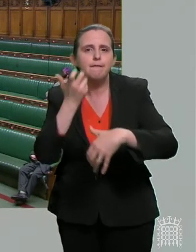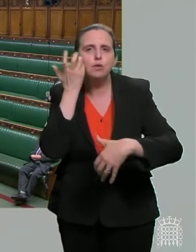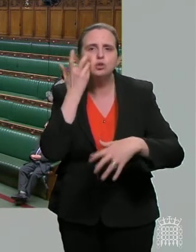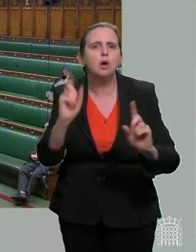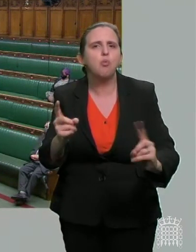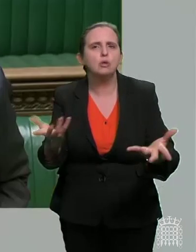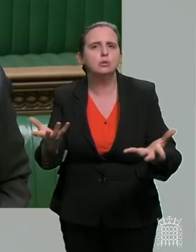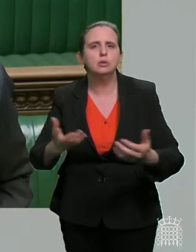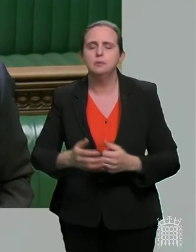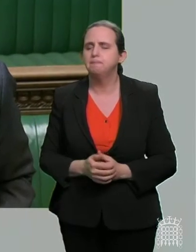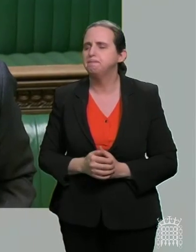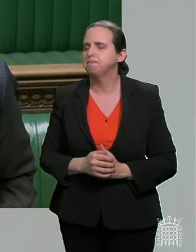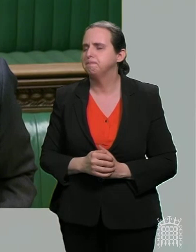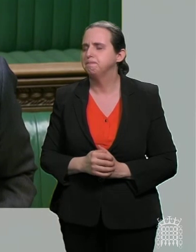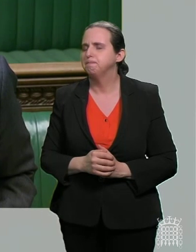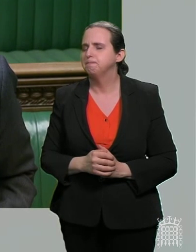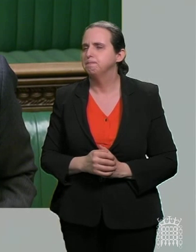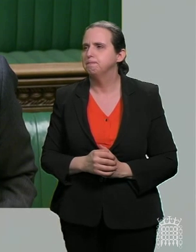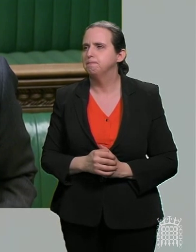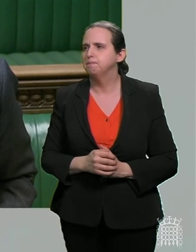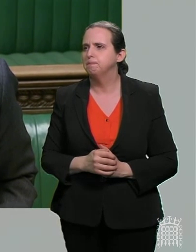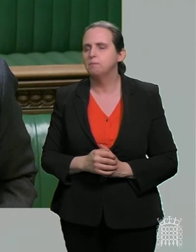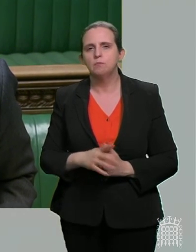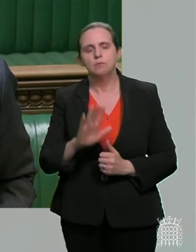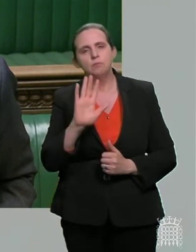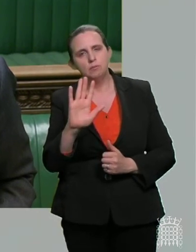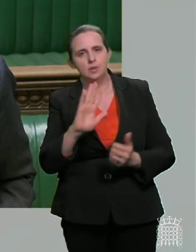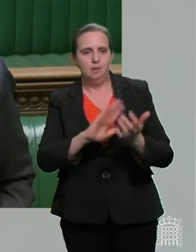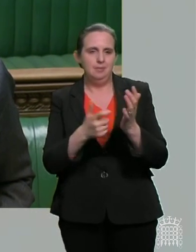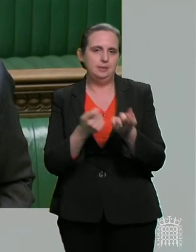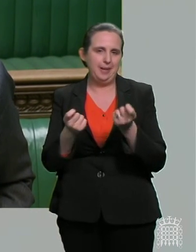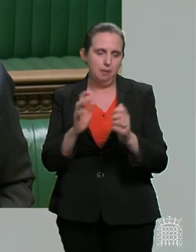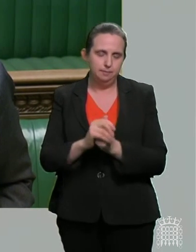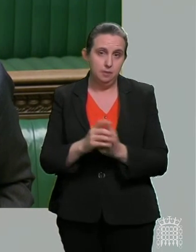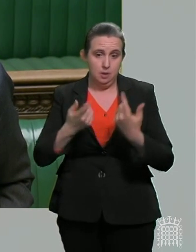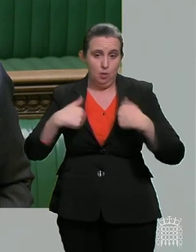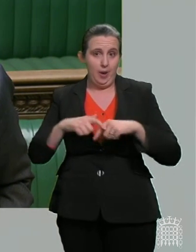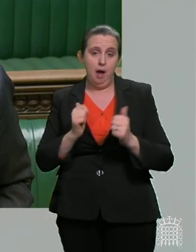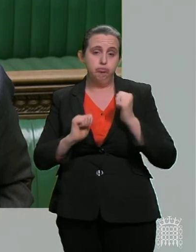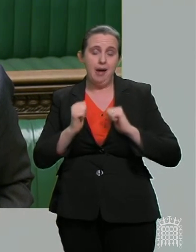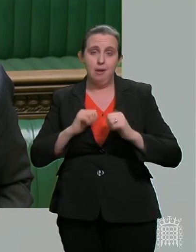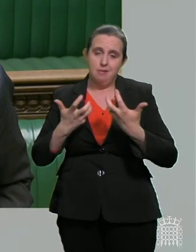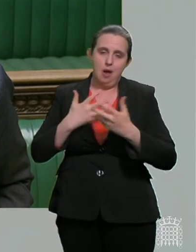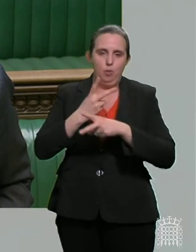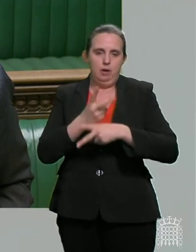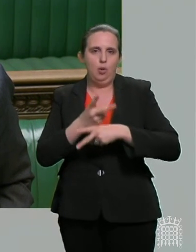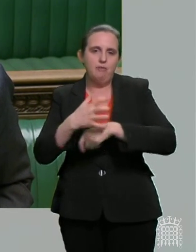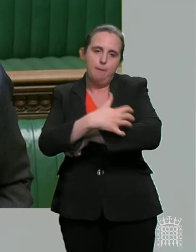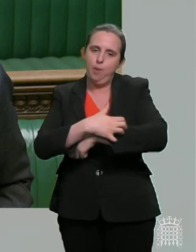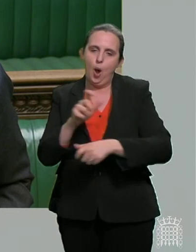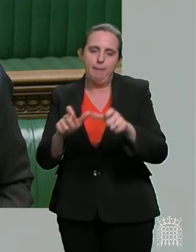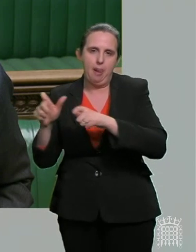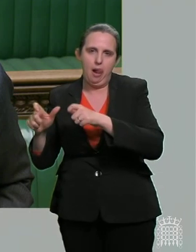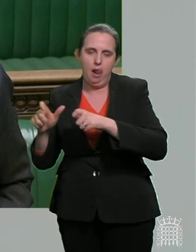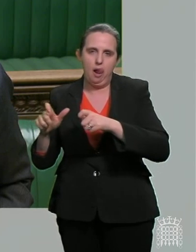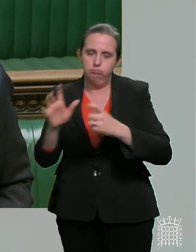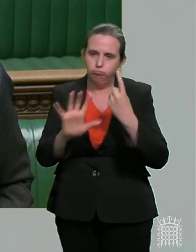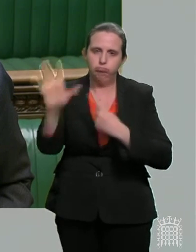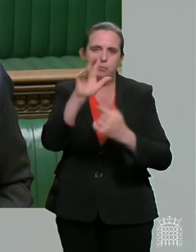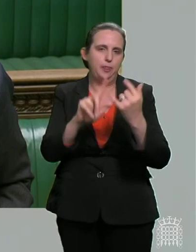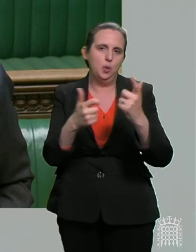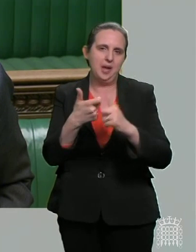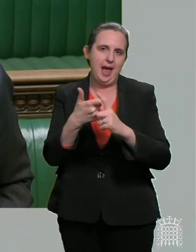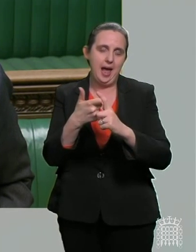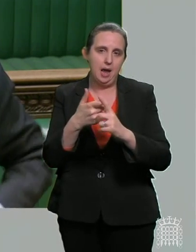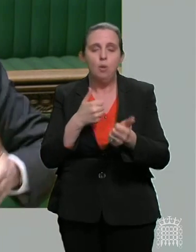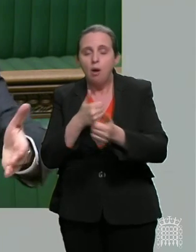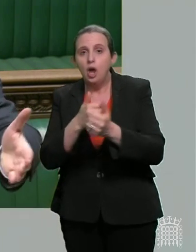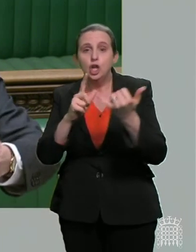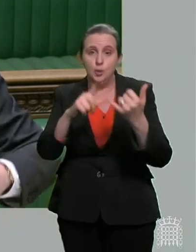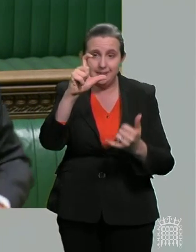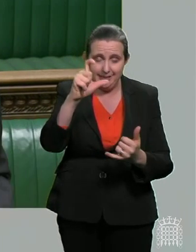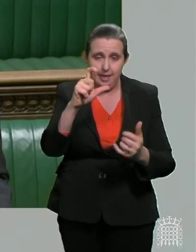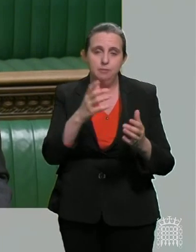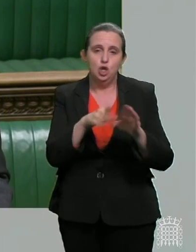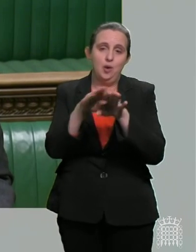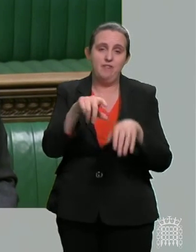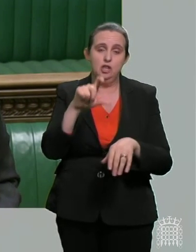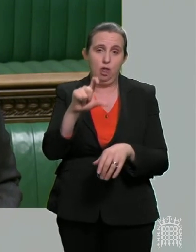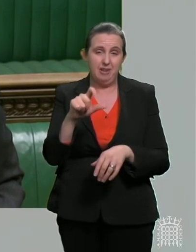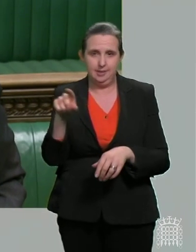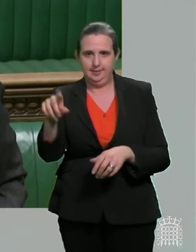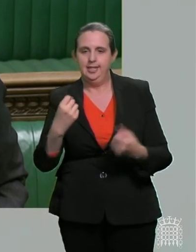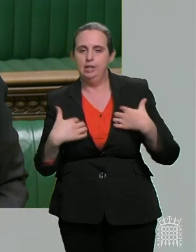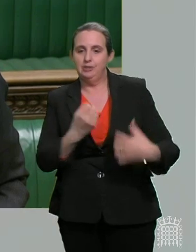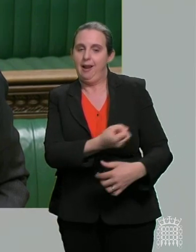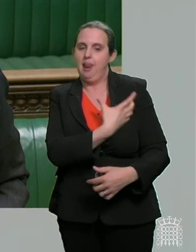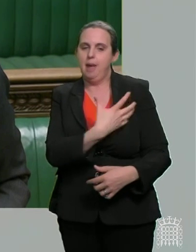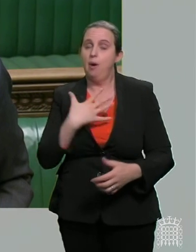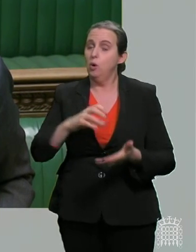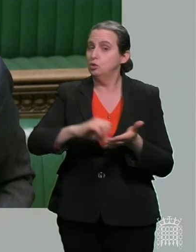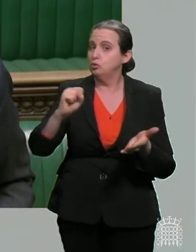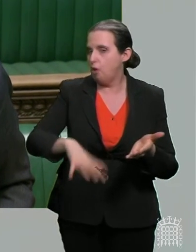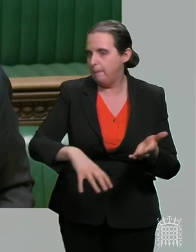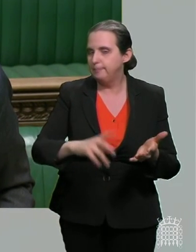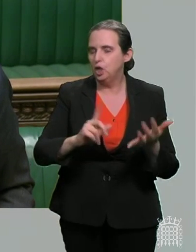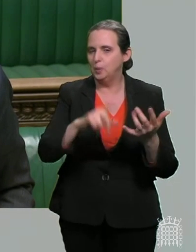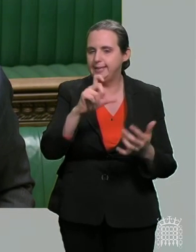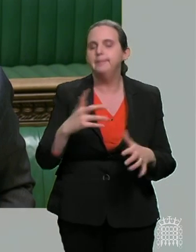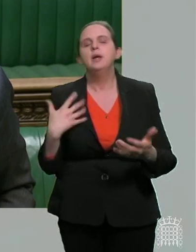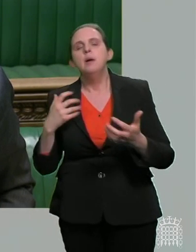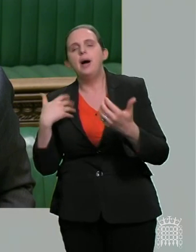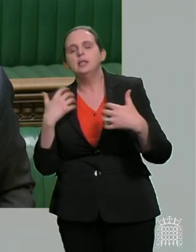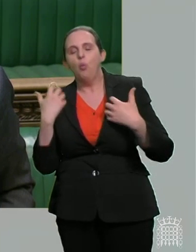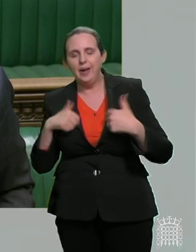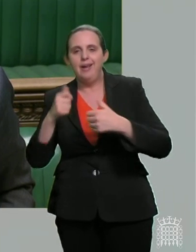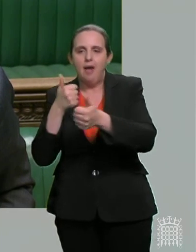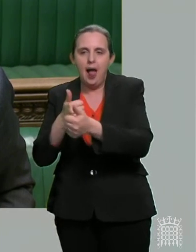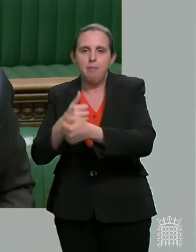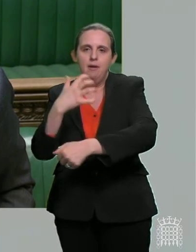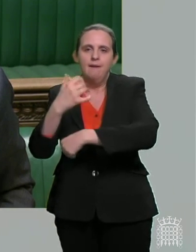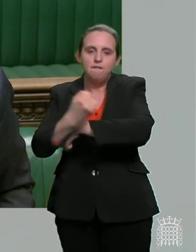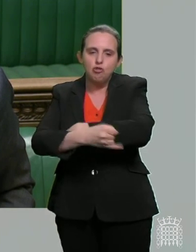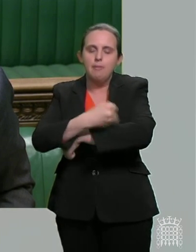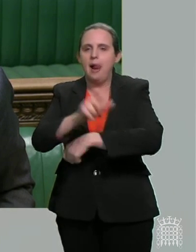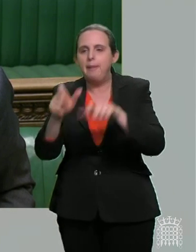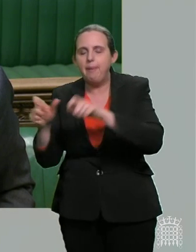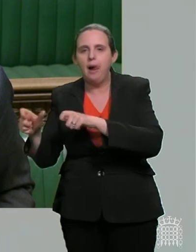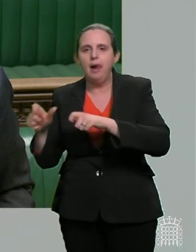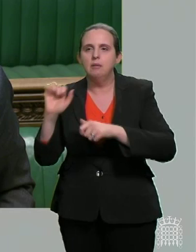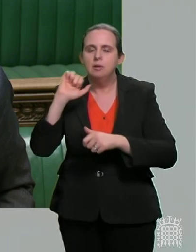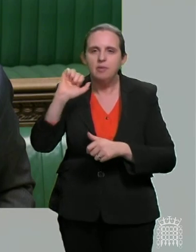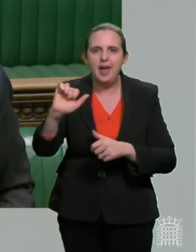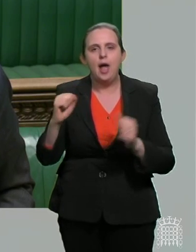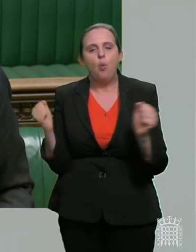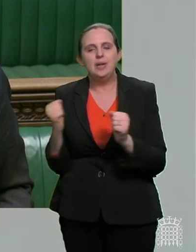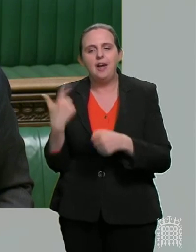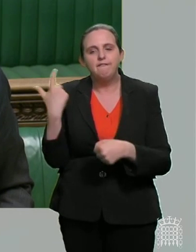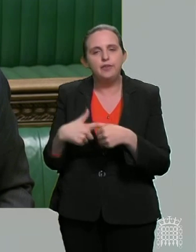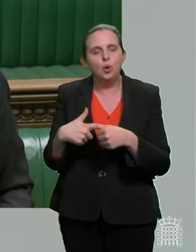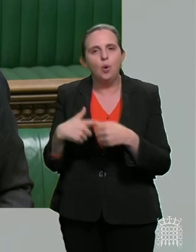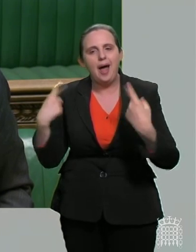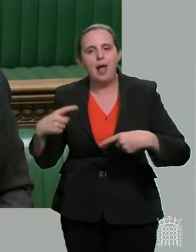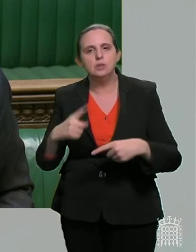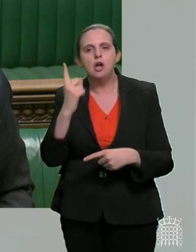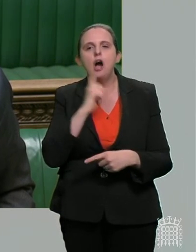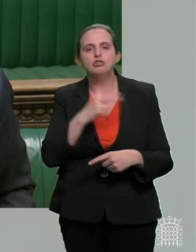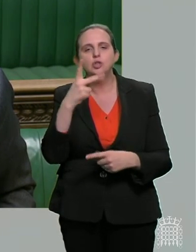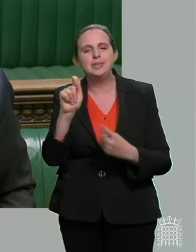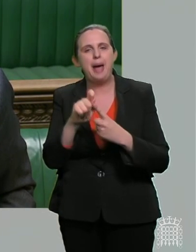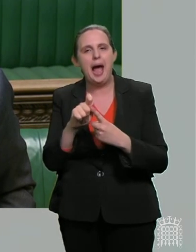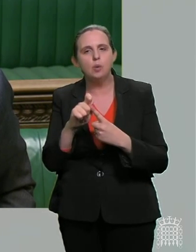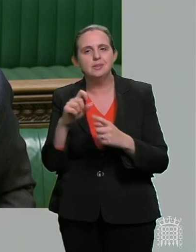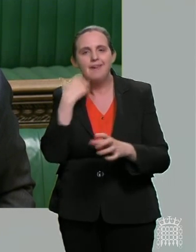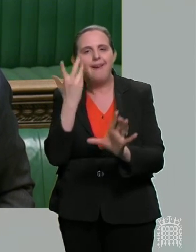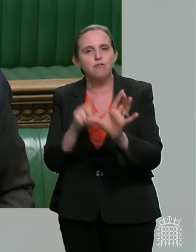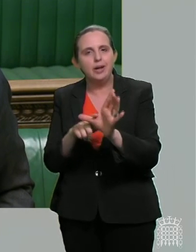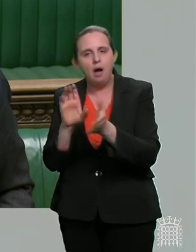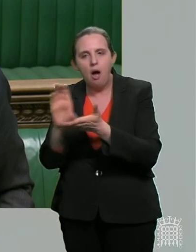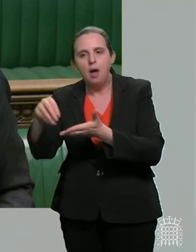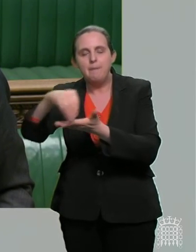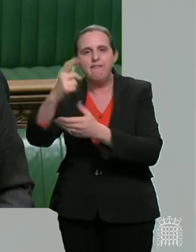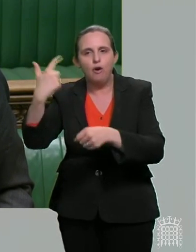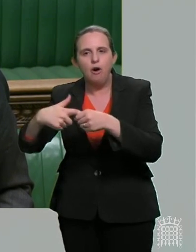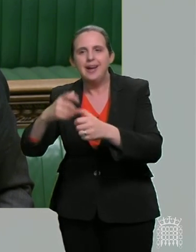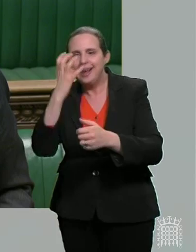The whole House and this country should be proud of the way in which we have tried to look after people—the poorest and neediest families throughout the country—not just with universal credit, which the Opposition would actually abolish, but by helping vulnerable people with their food and heating bills through the £170 million winter grant scheme, and looking after people with the free school meal vouchers.